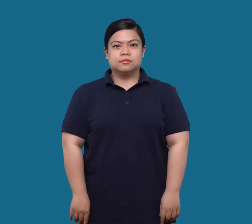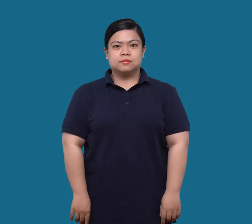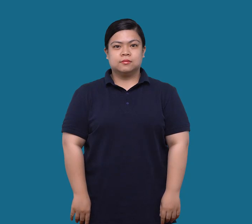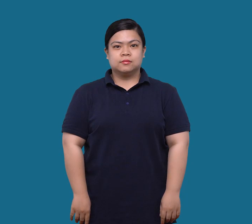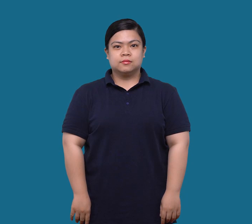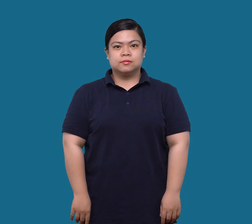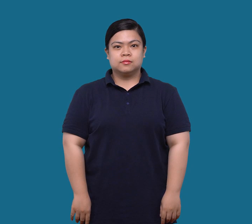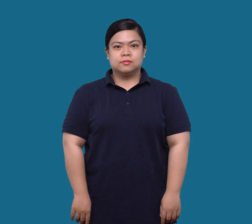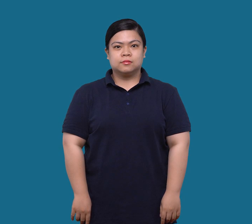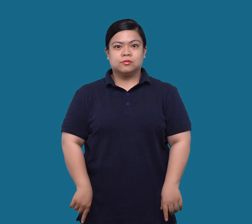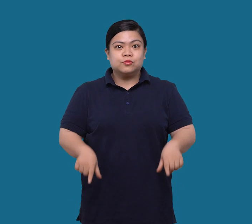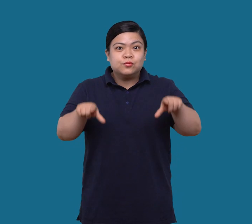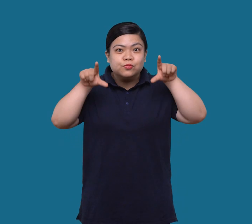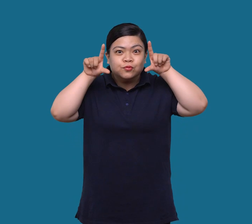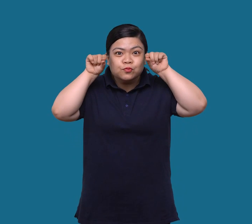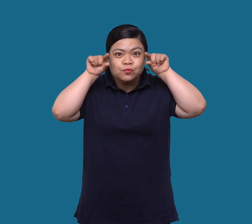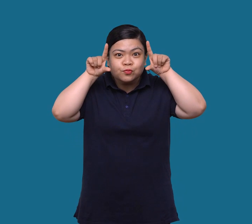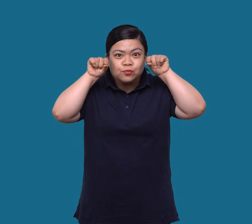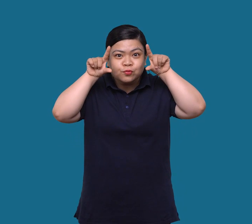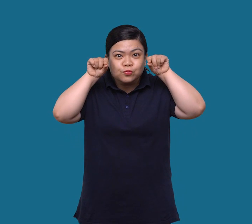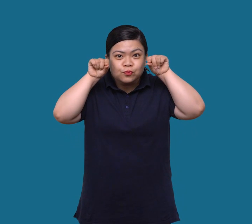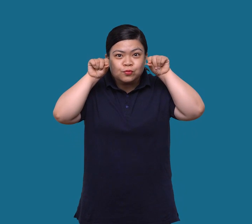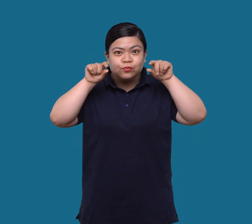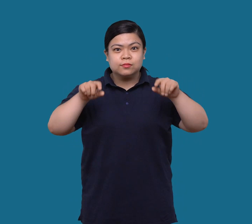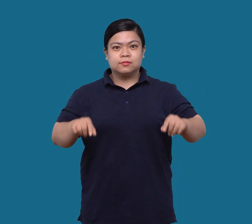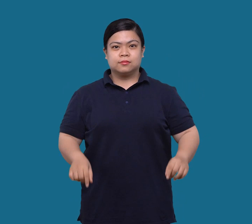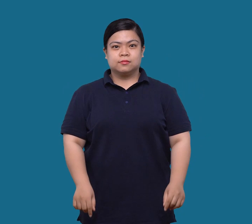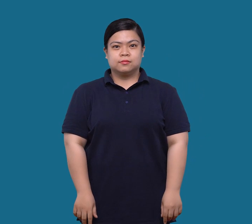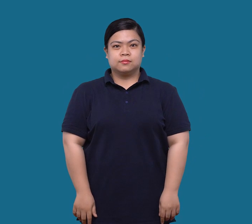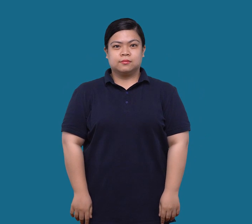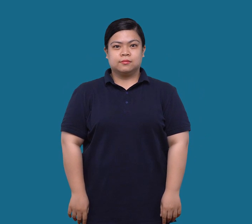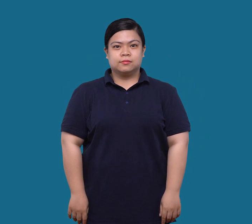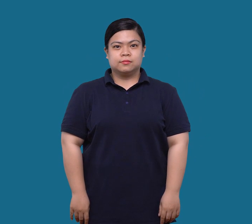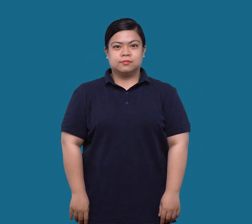tôm hùm